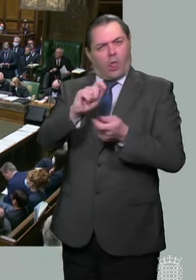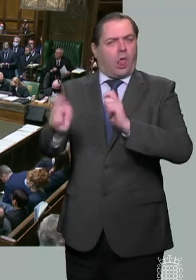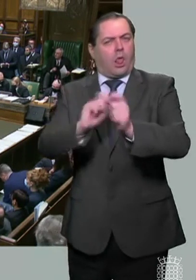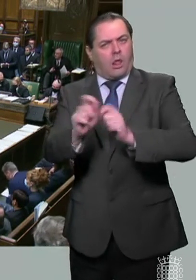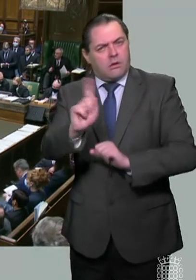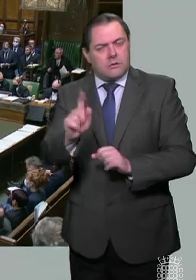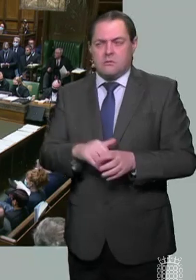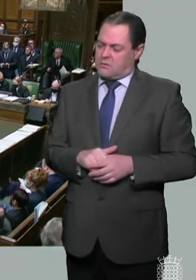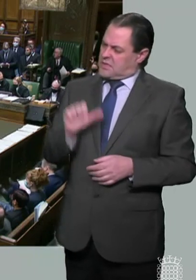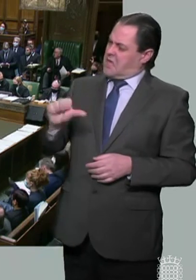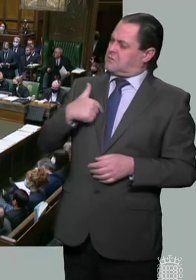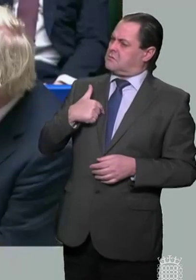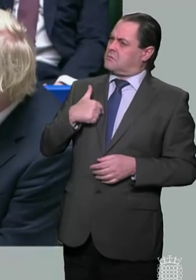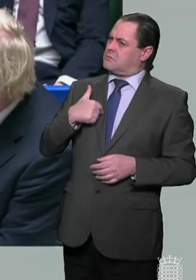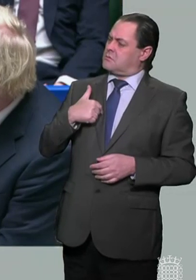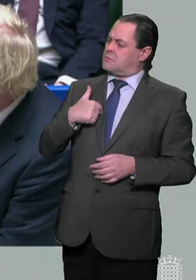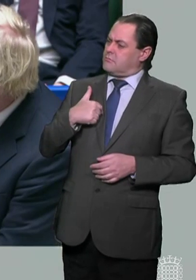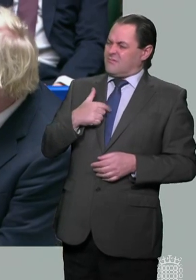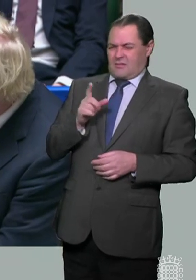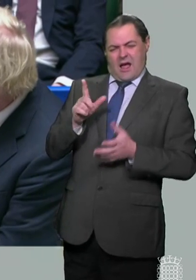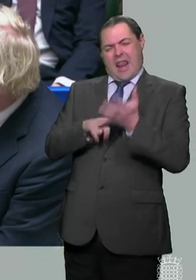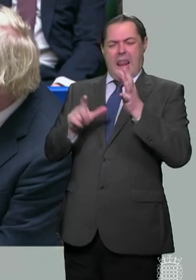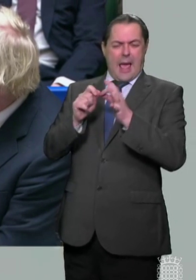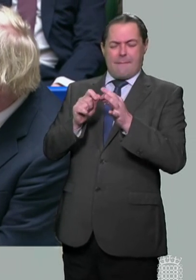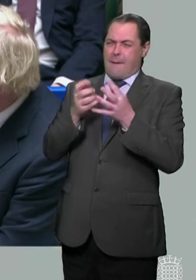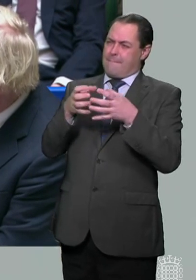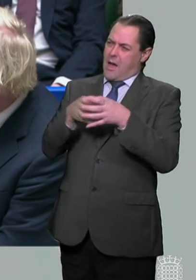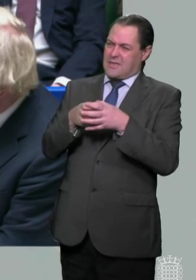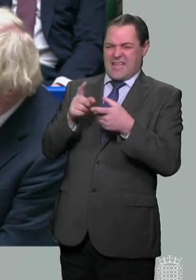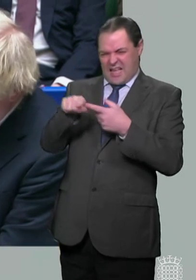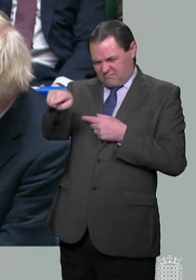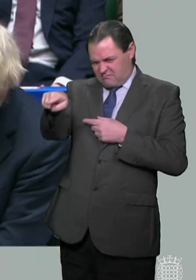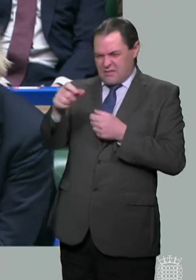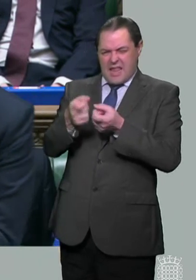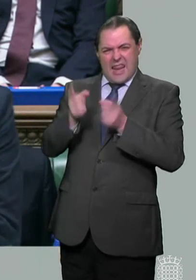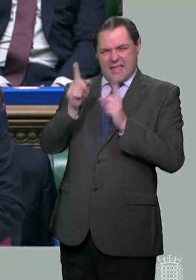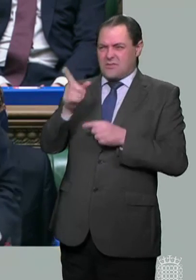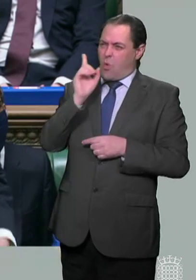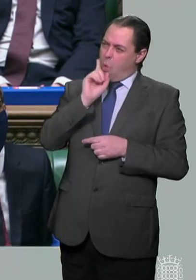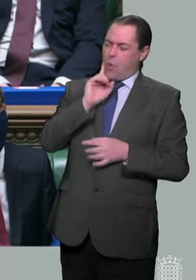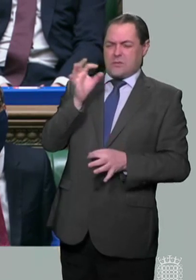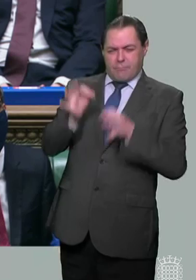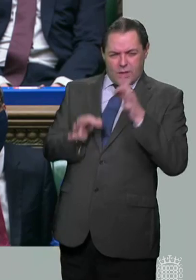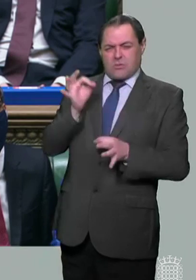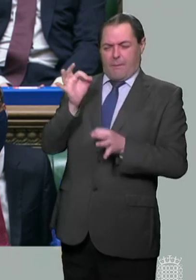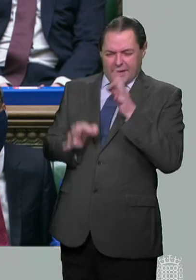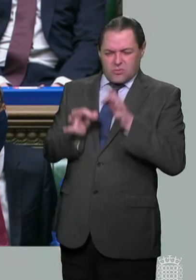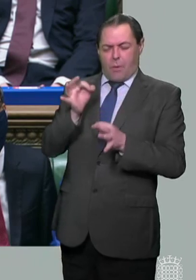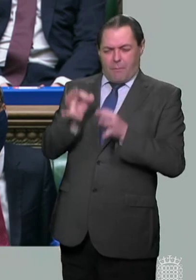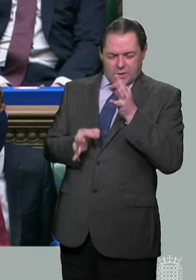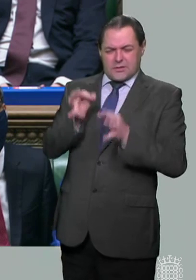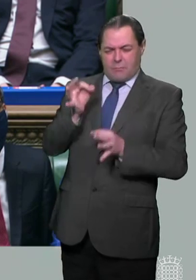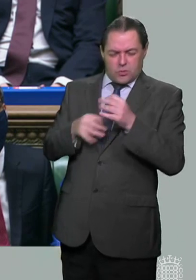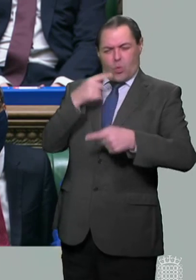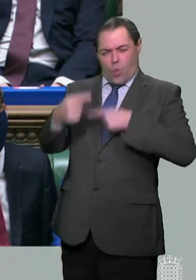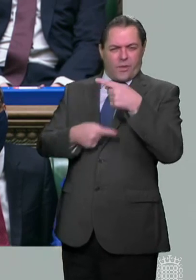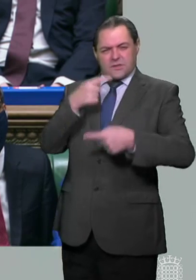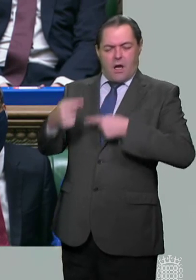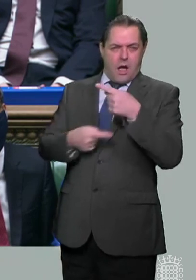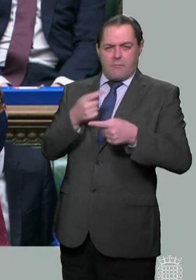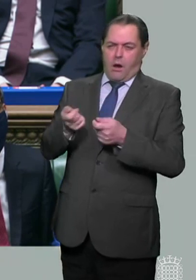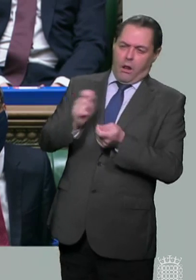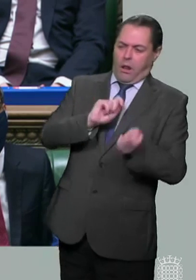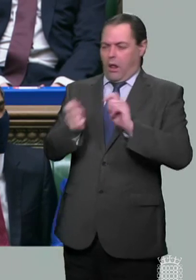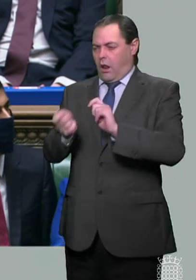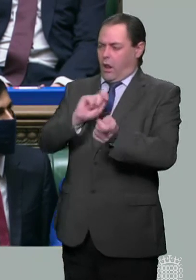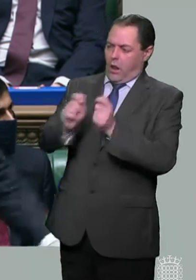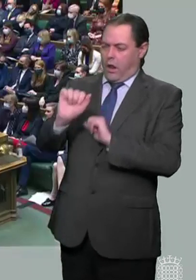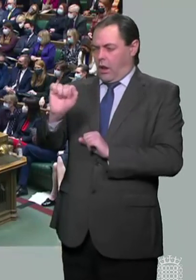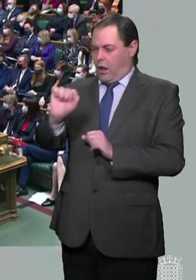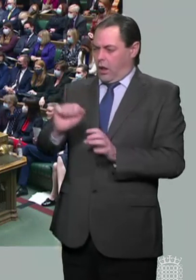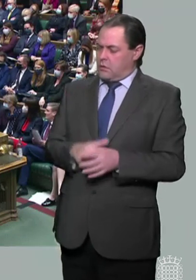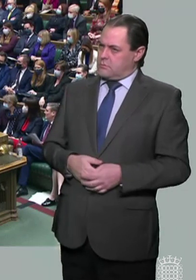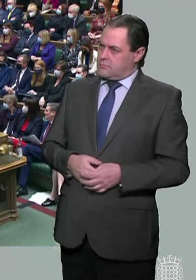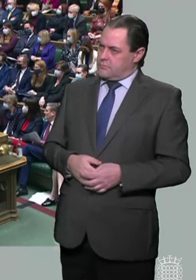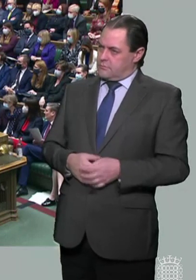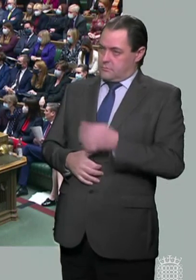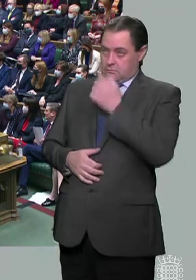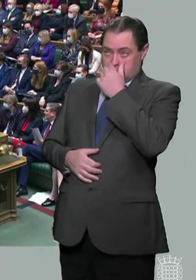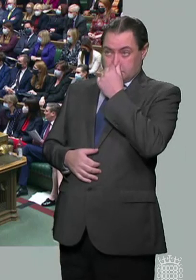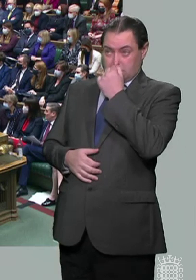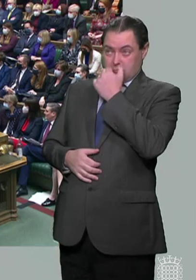Not only that, but the Labour party, and the Labour leader in particular, have played politics throughout this pandemic—